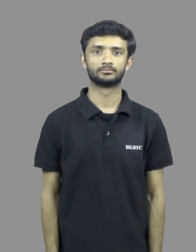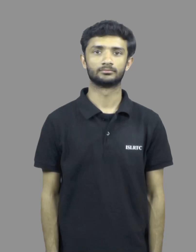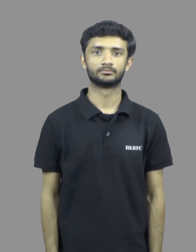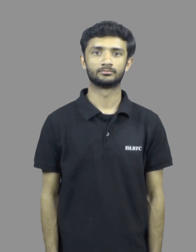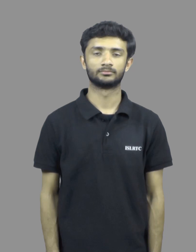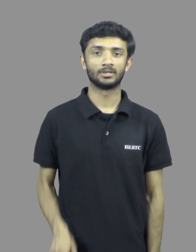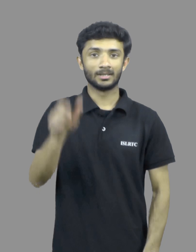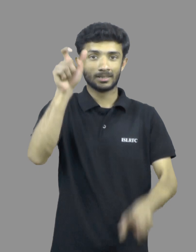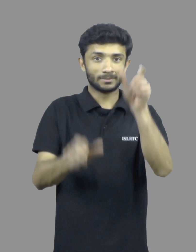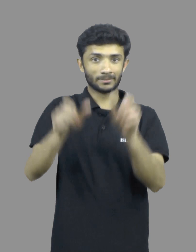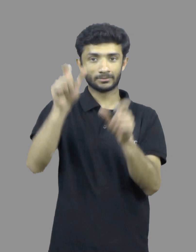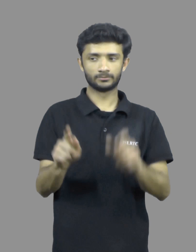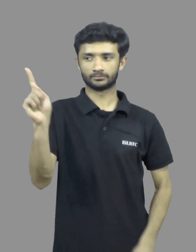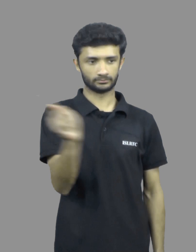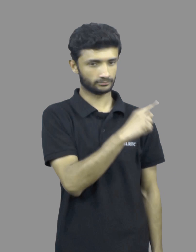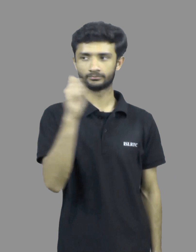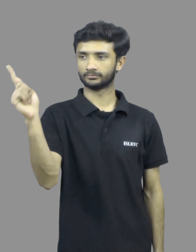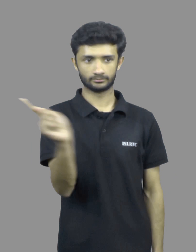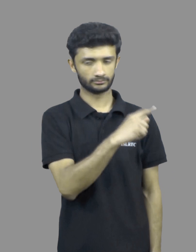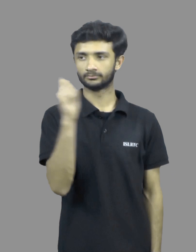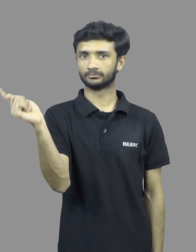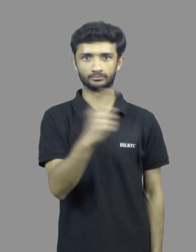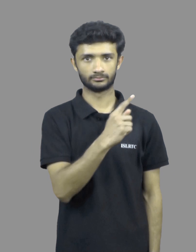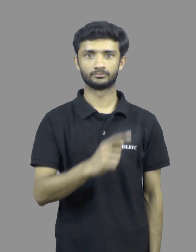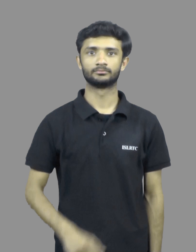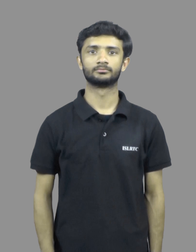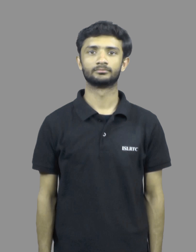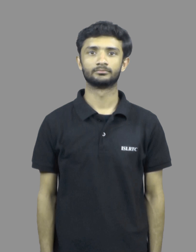Next (Person)